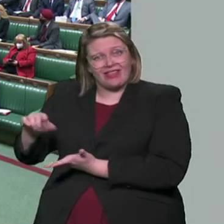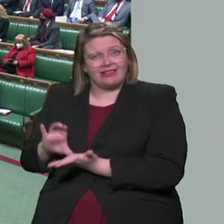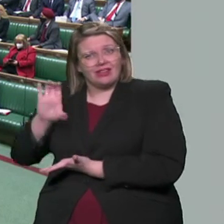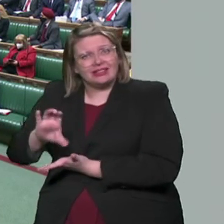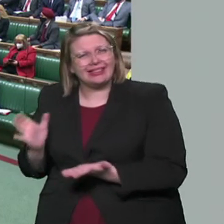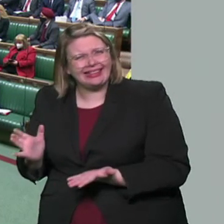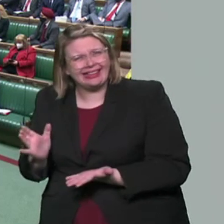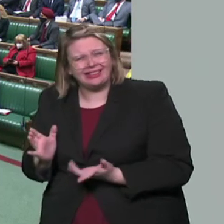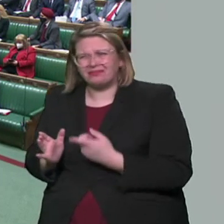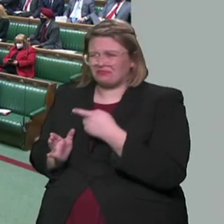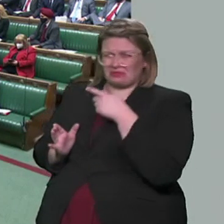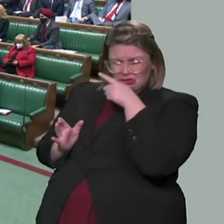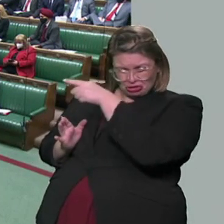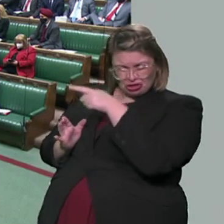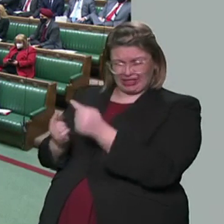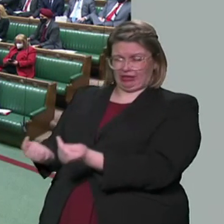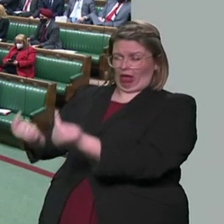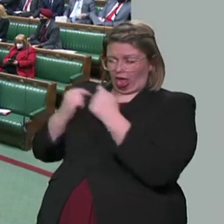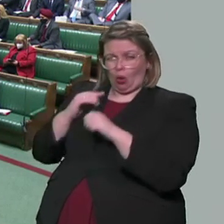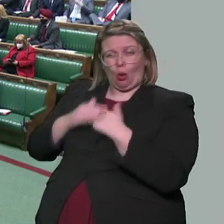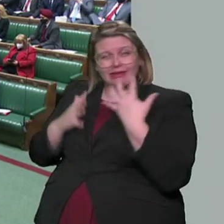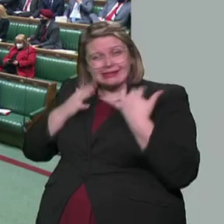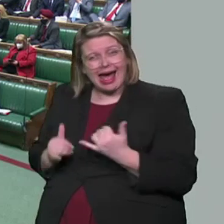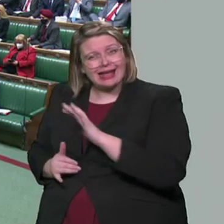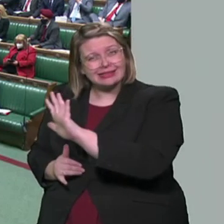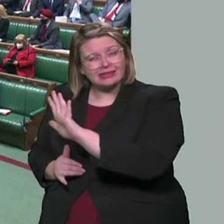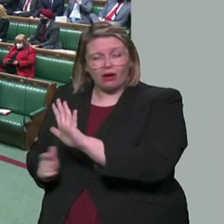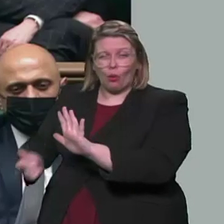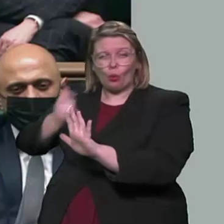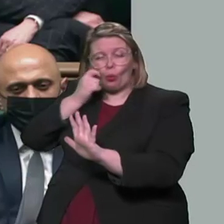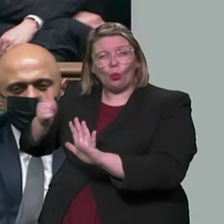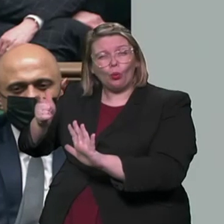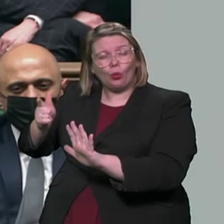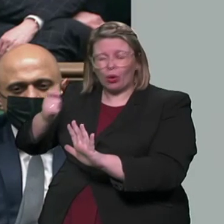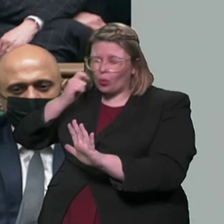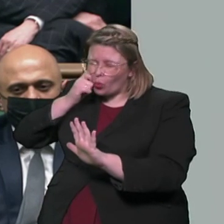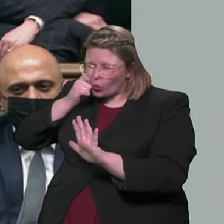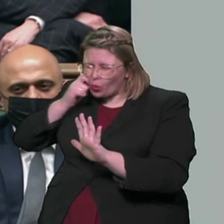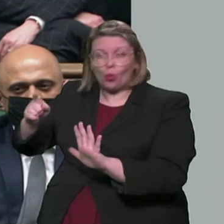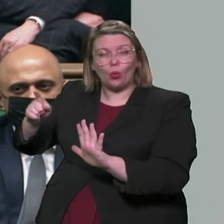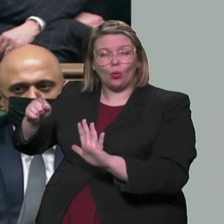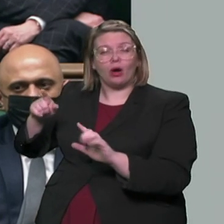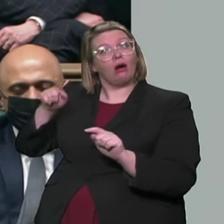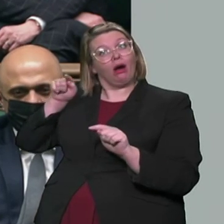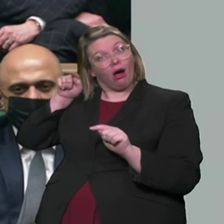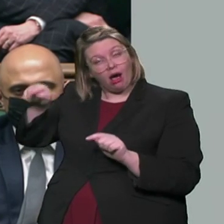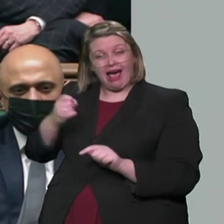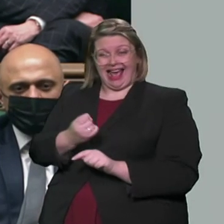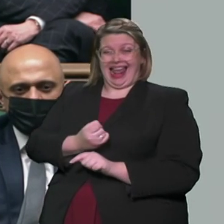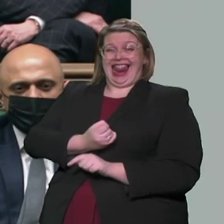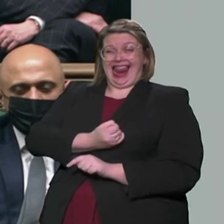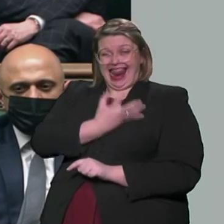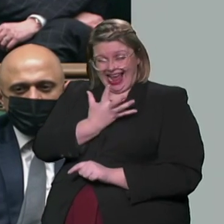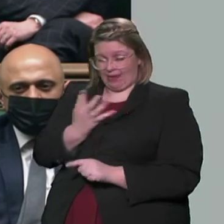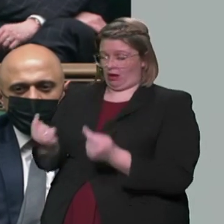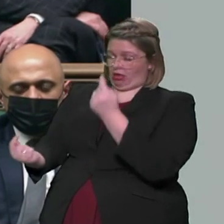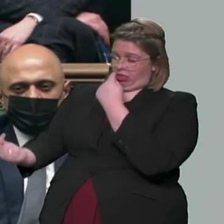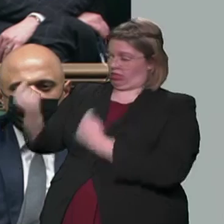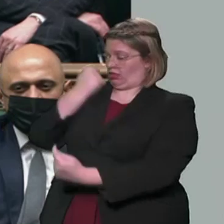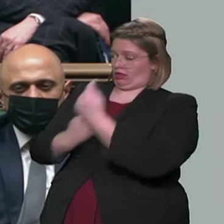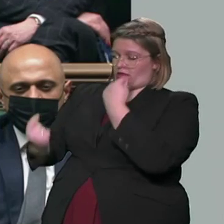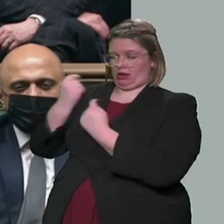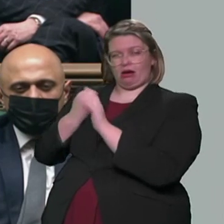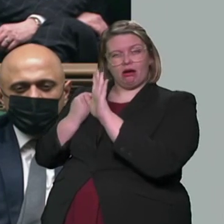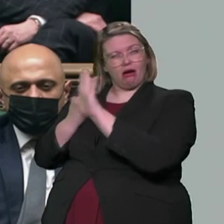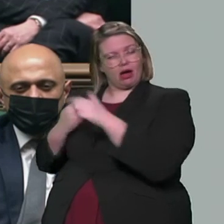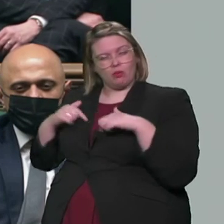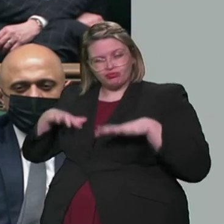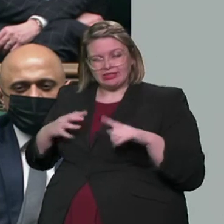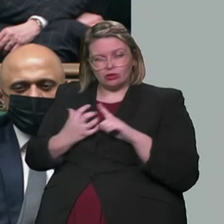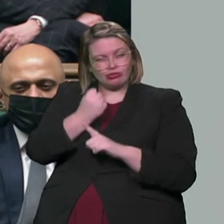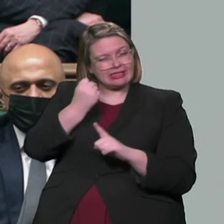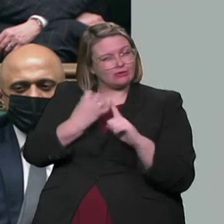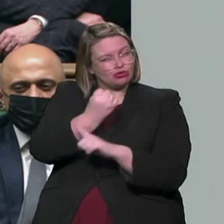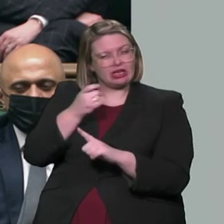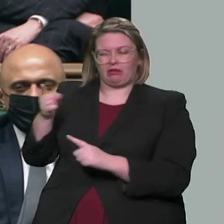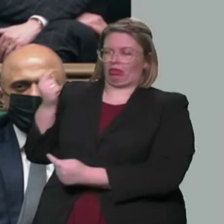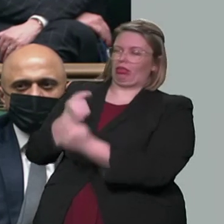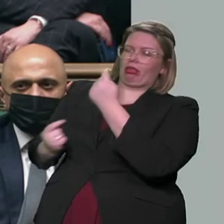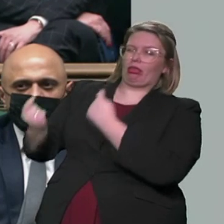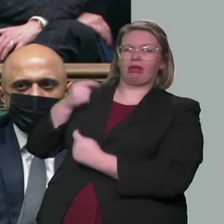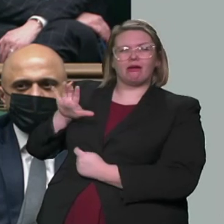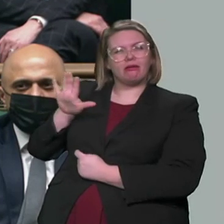To come to testing, it really is extraordinary that the Opposition run down this country and its achievements time and again.